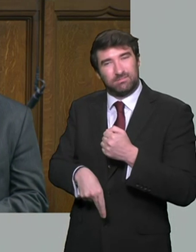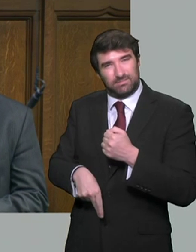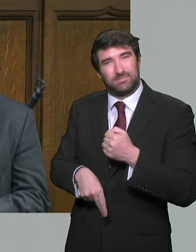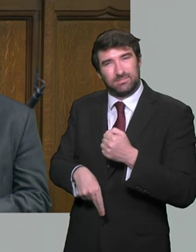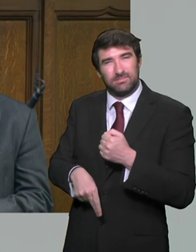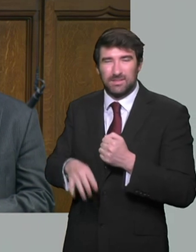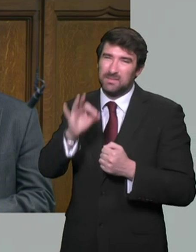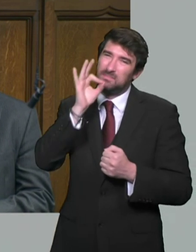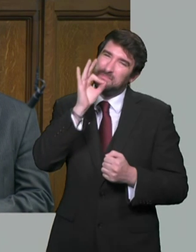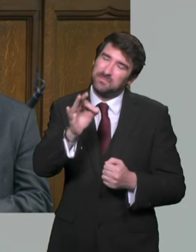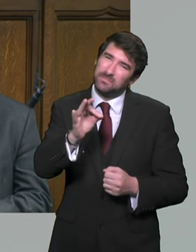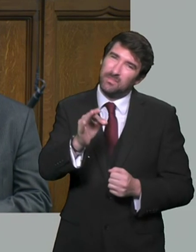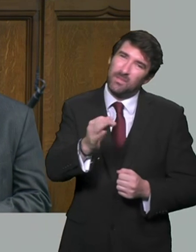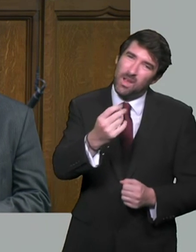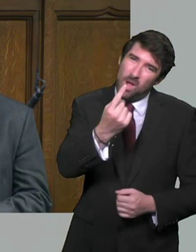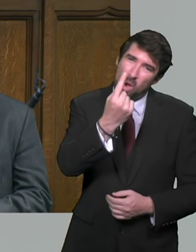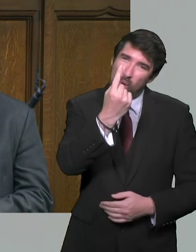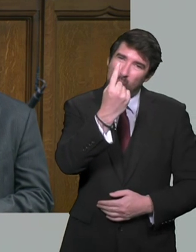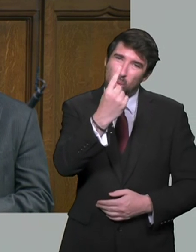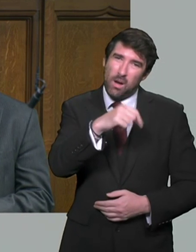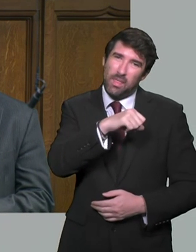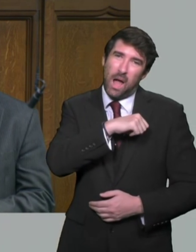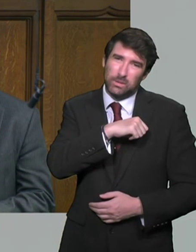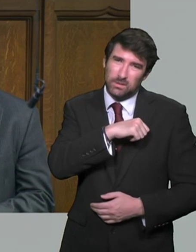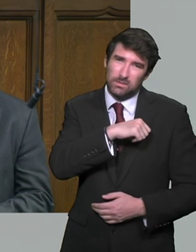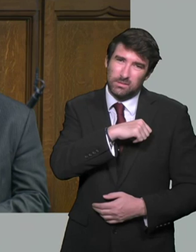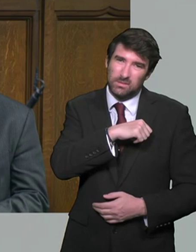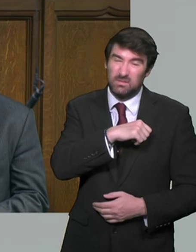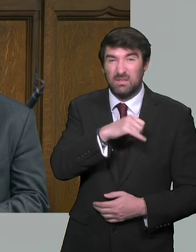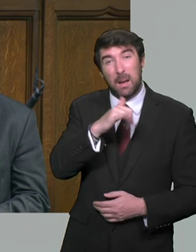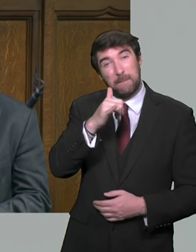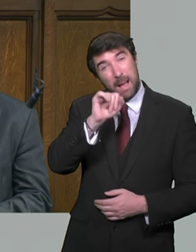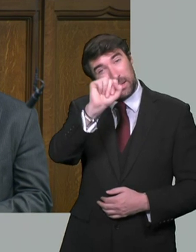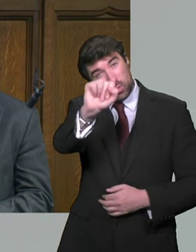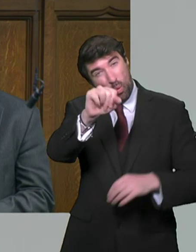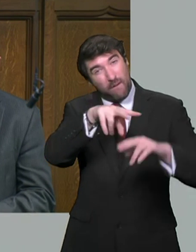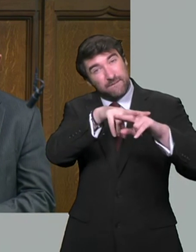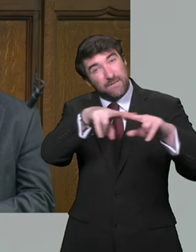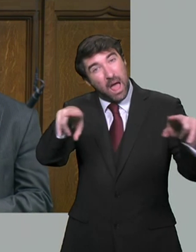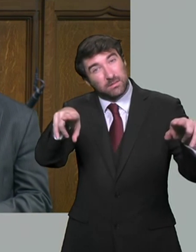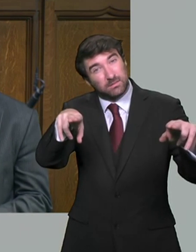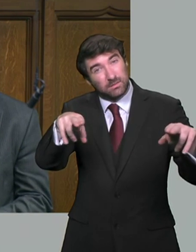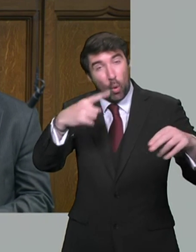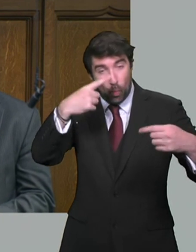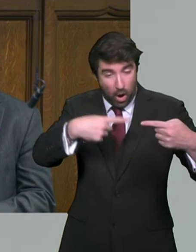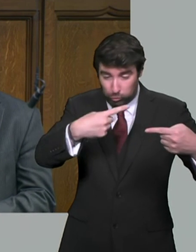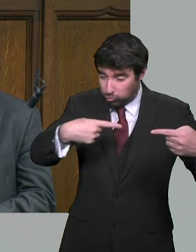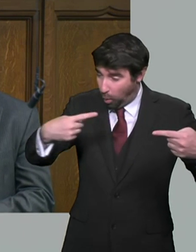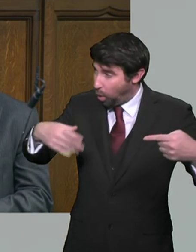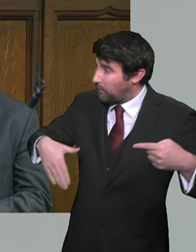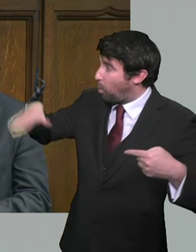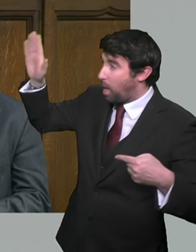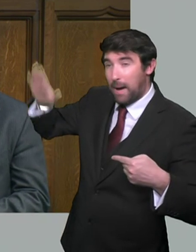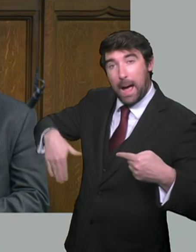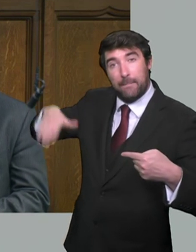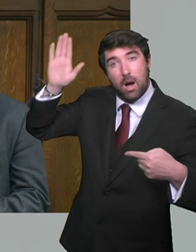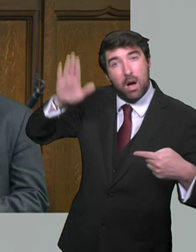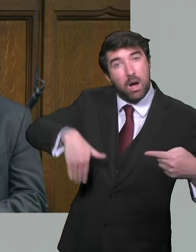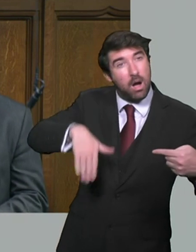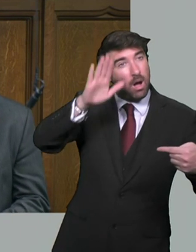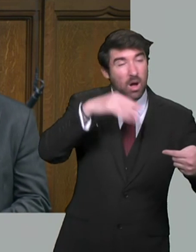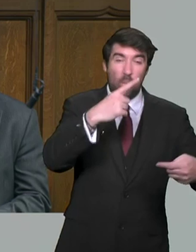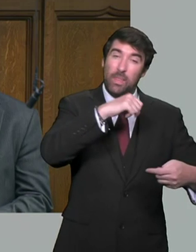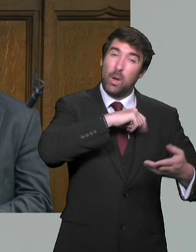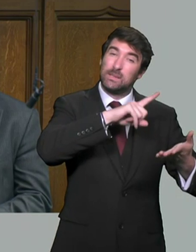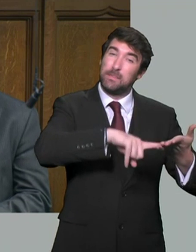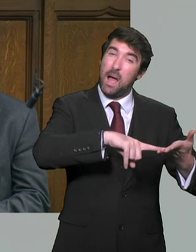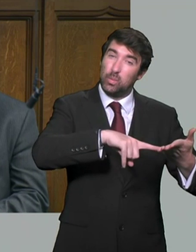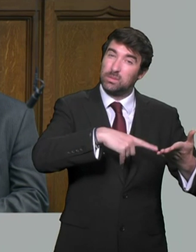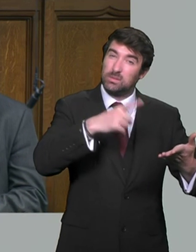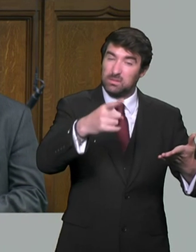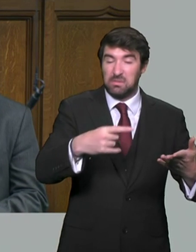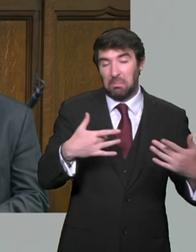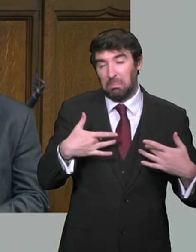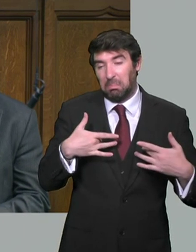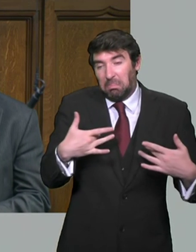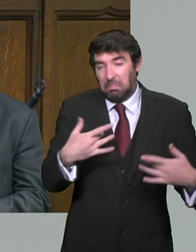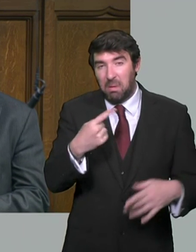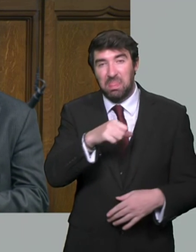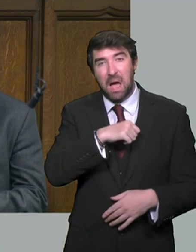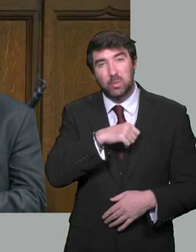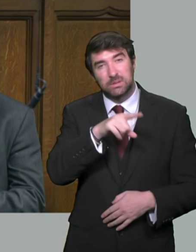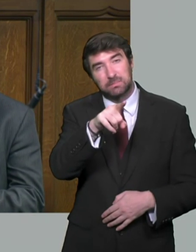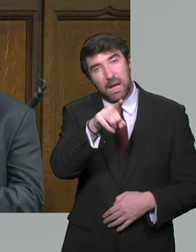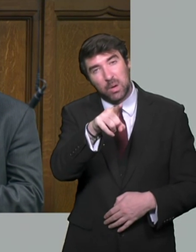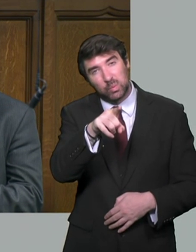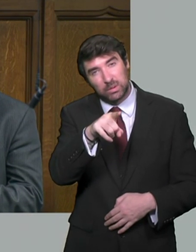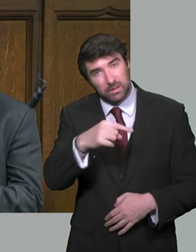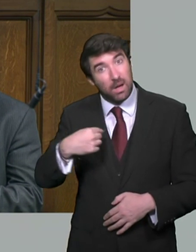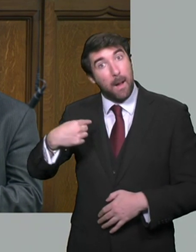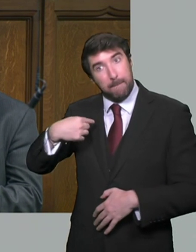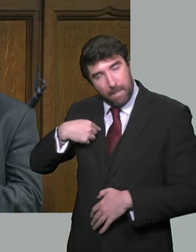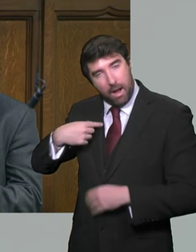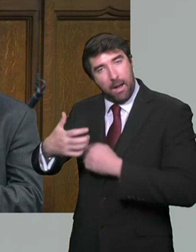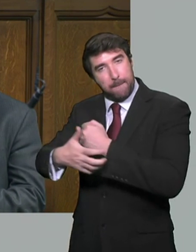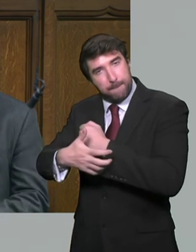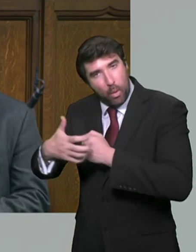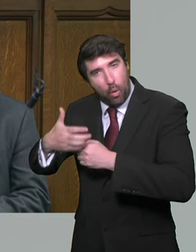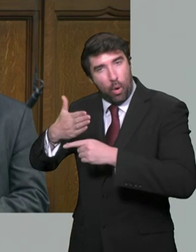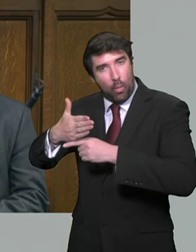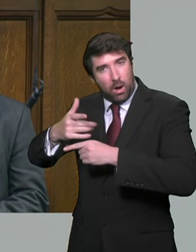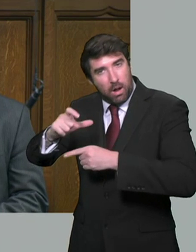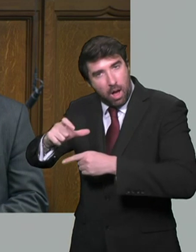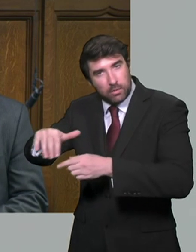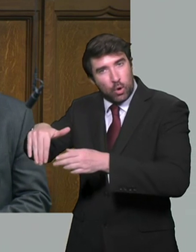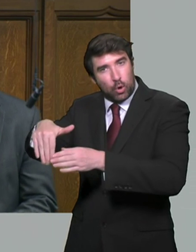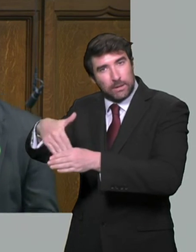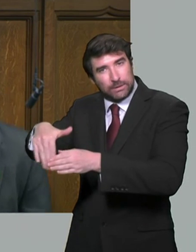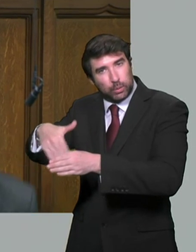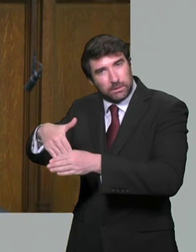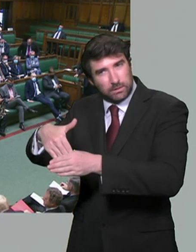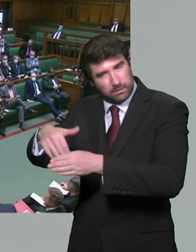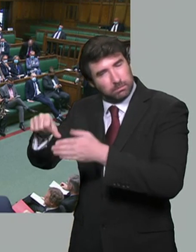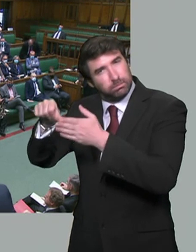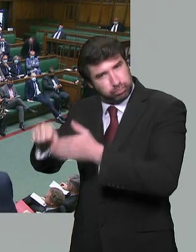A thousand pounds may only just cover the cost of a single roll of wallpaper in the Prime Minister’s flat, so will he please set out his understanding of the plight of the working poor, and explain what he meant when he said that they should “see their wages rise by their own efforts”?